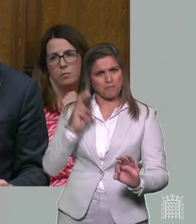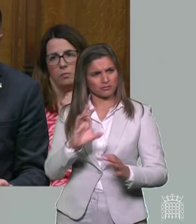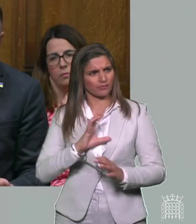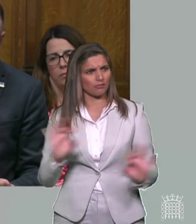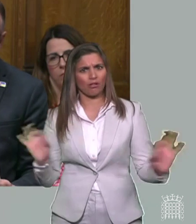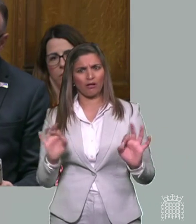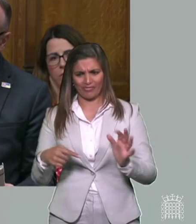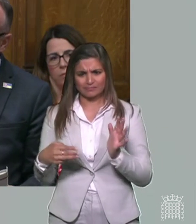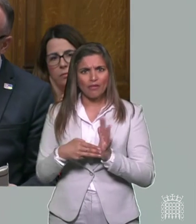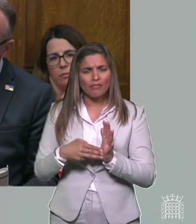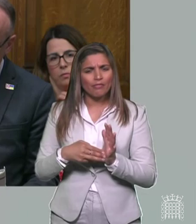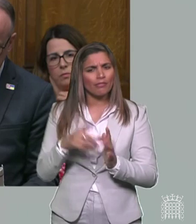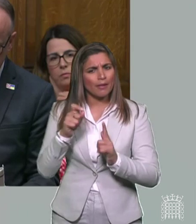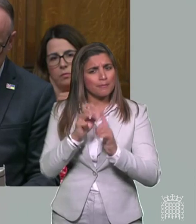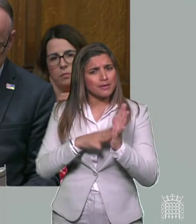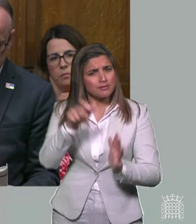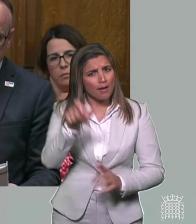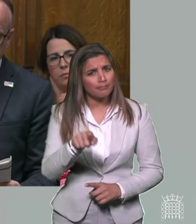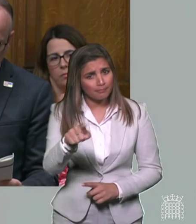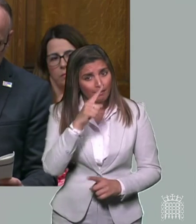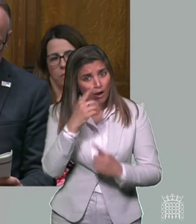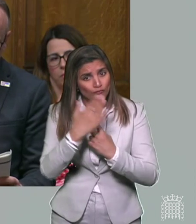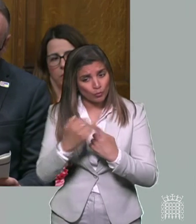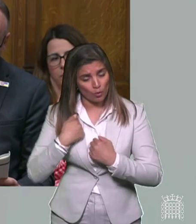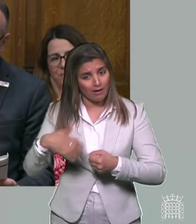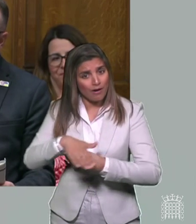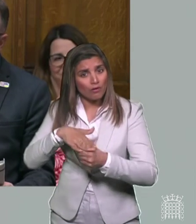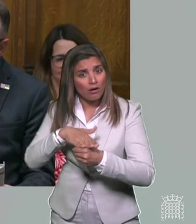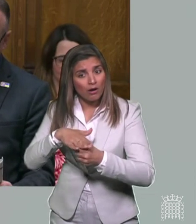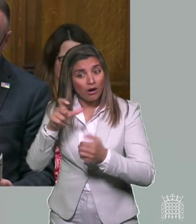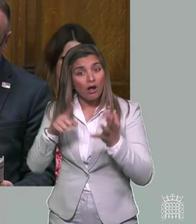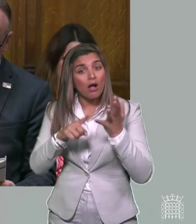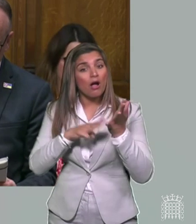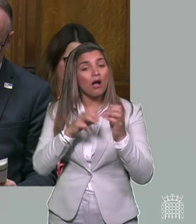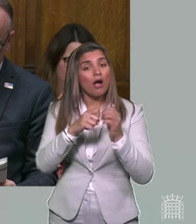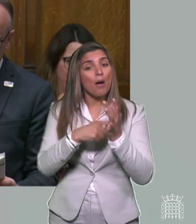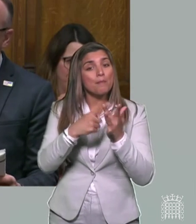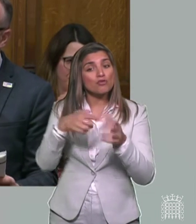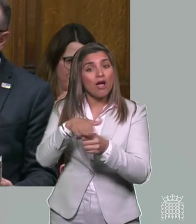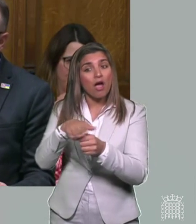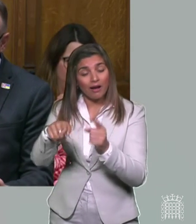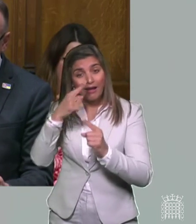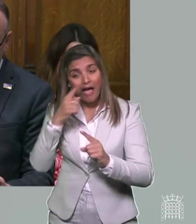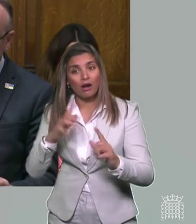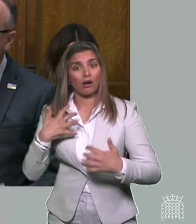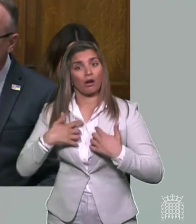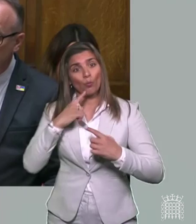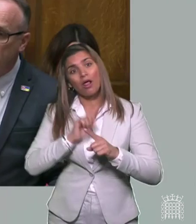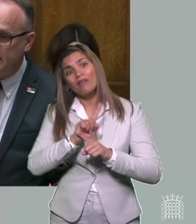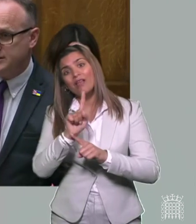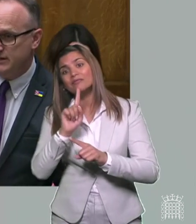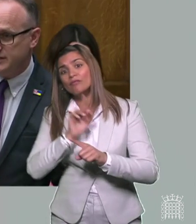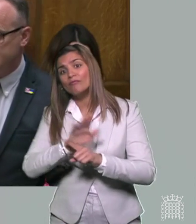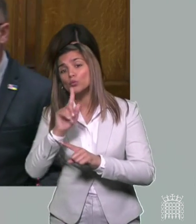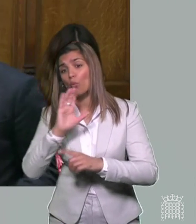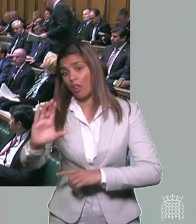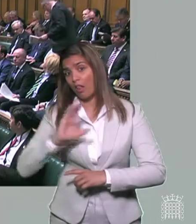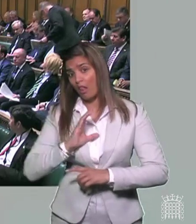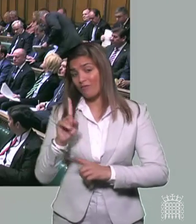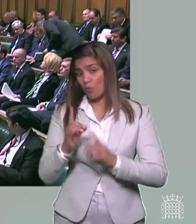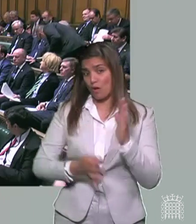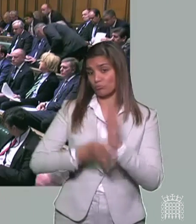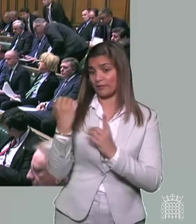Can the Prime Minister reassure my constituents that Cumbria can look forward to future funding schemes to improve our vital rural bus services?